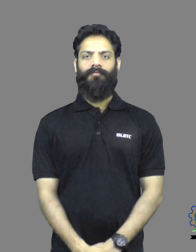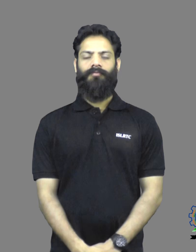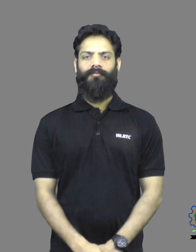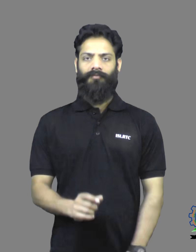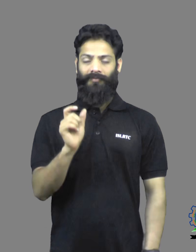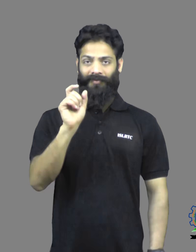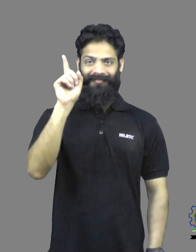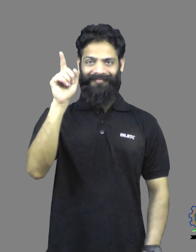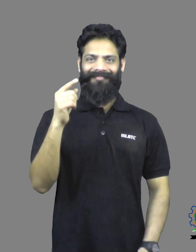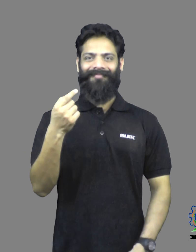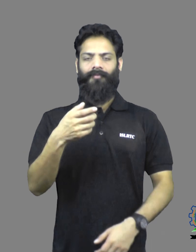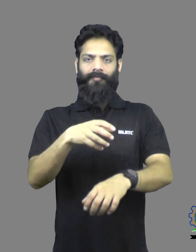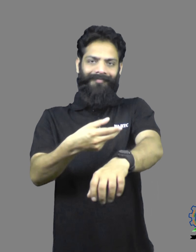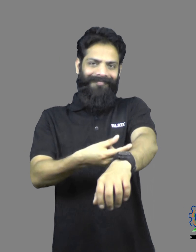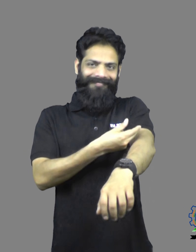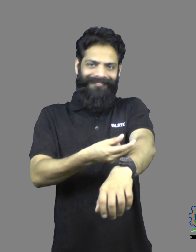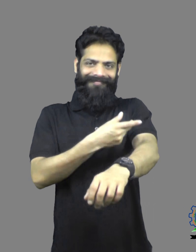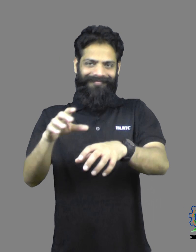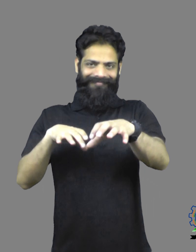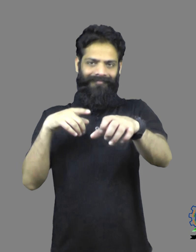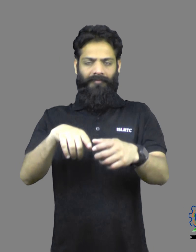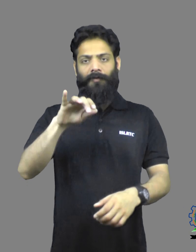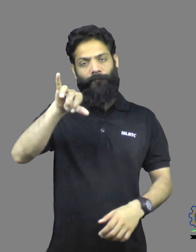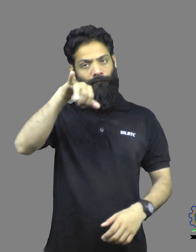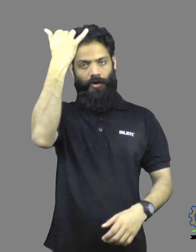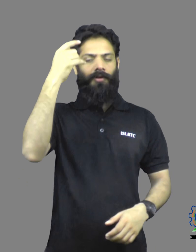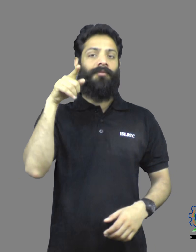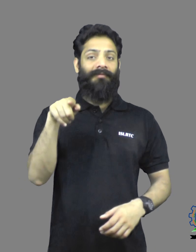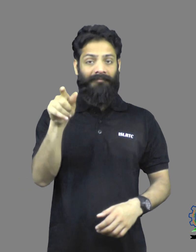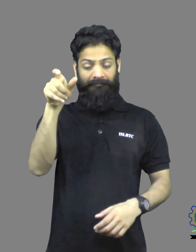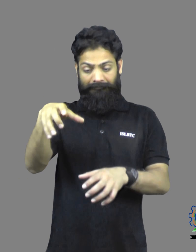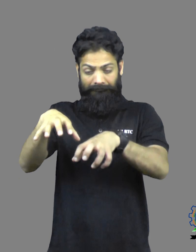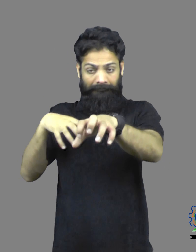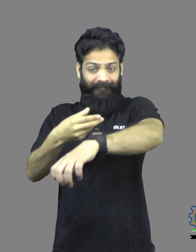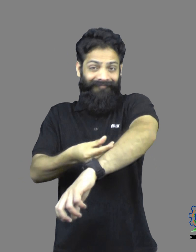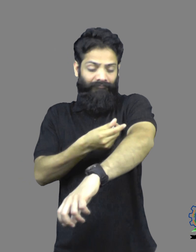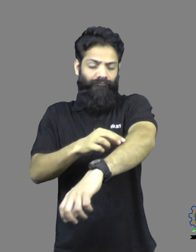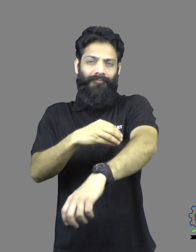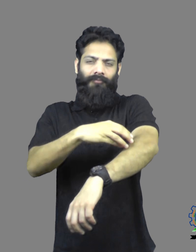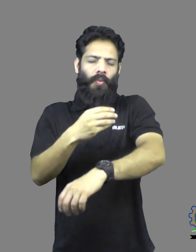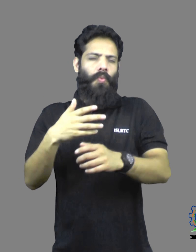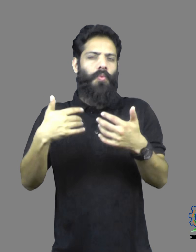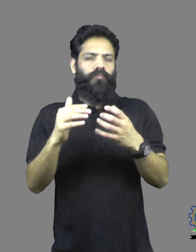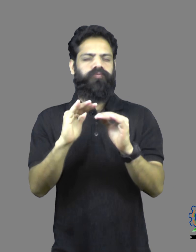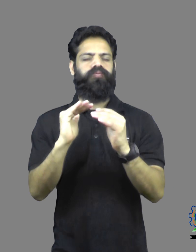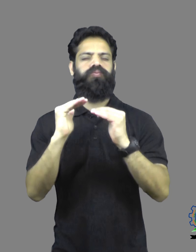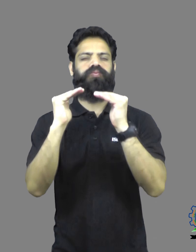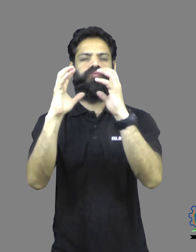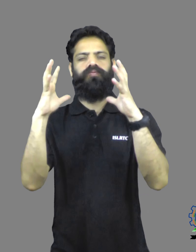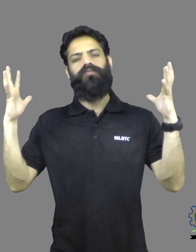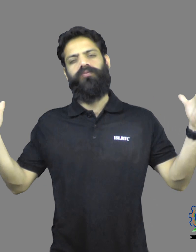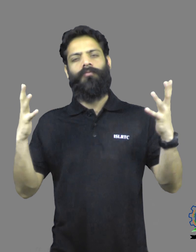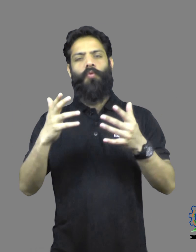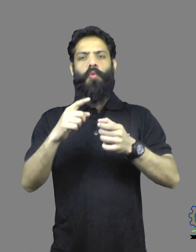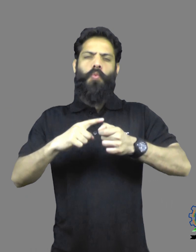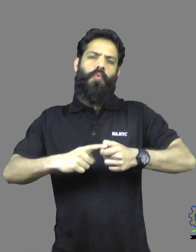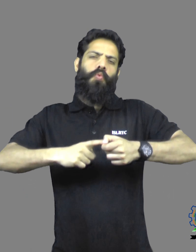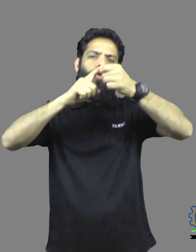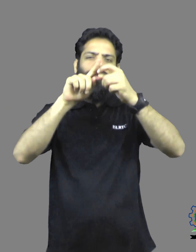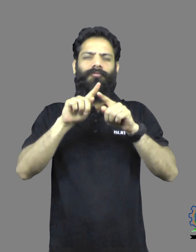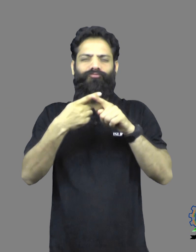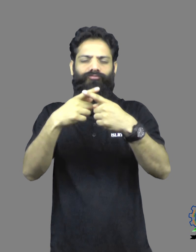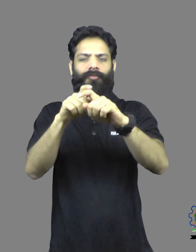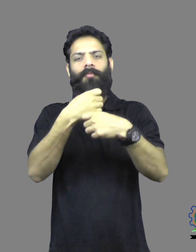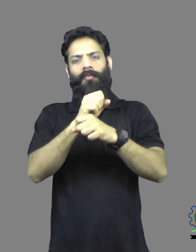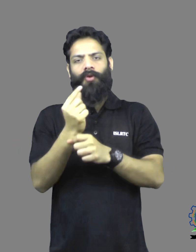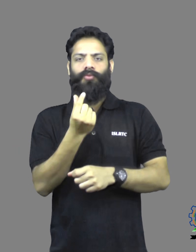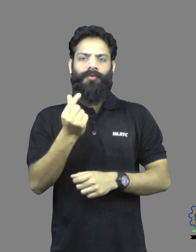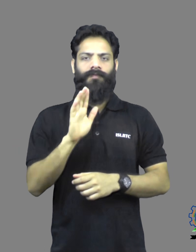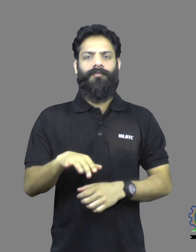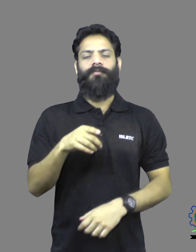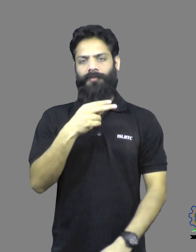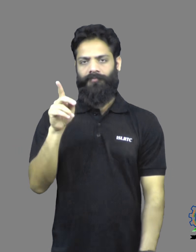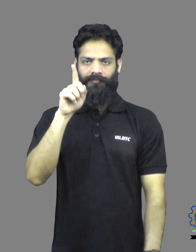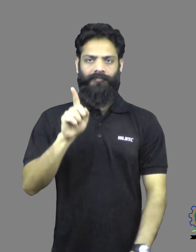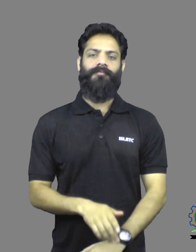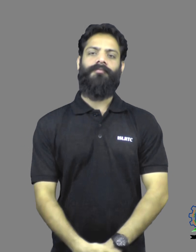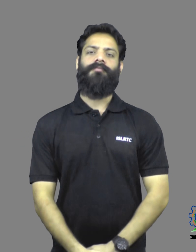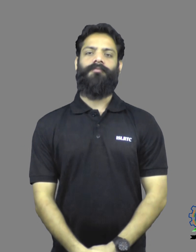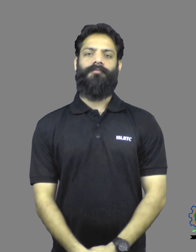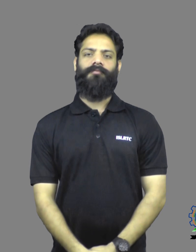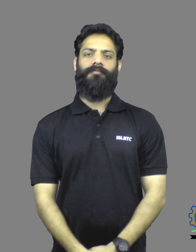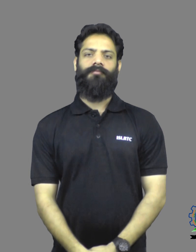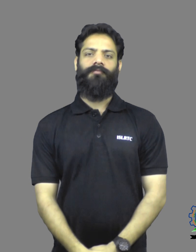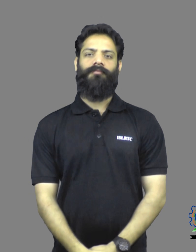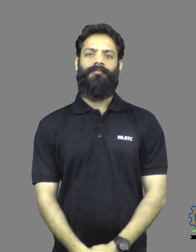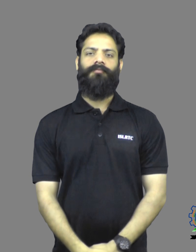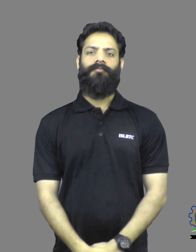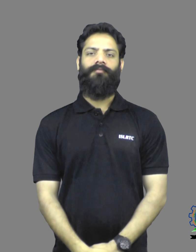Exotic Sheep